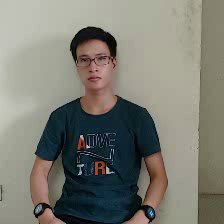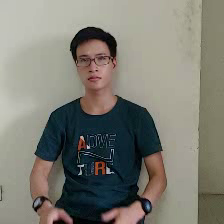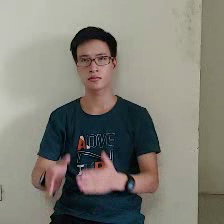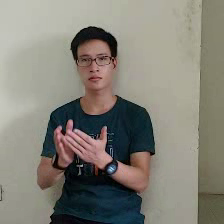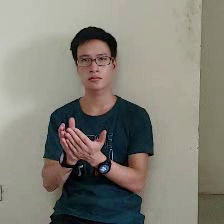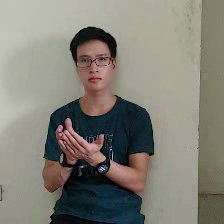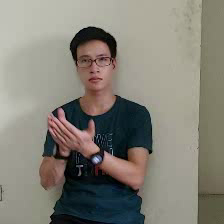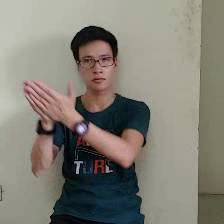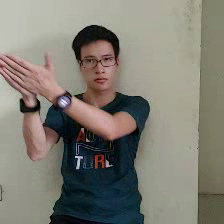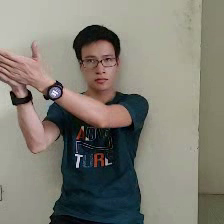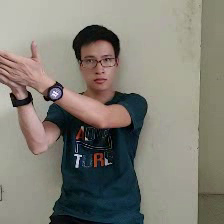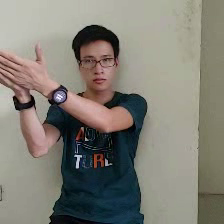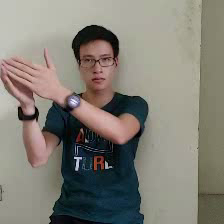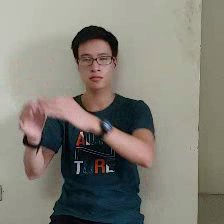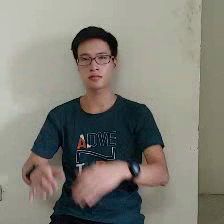Biếu tặng